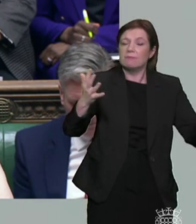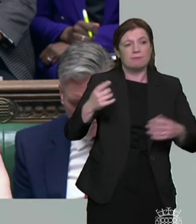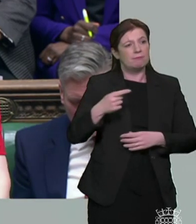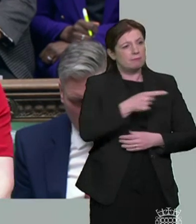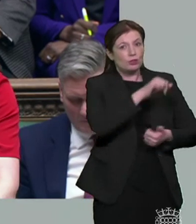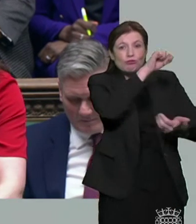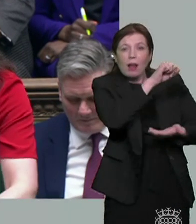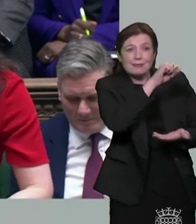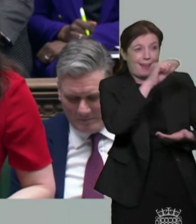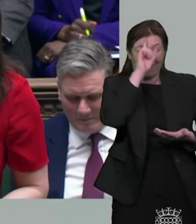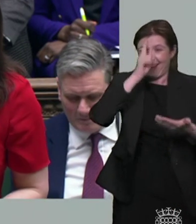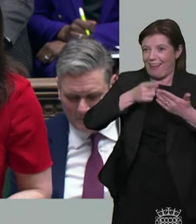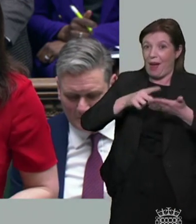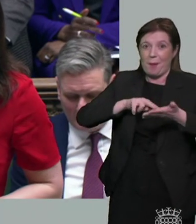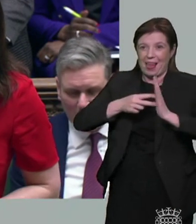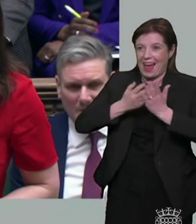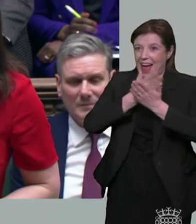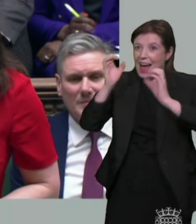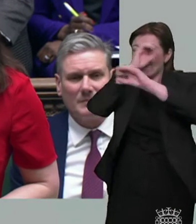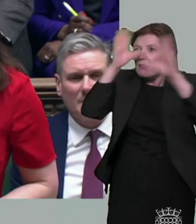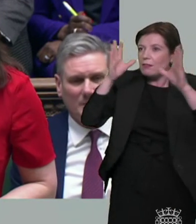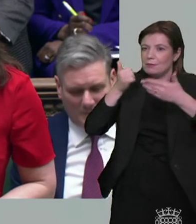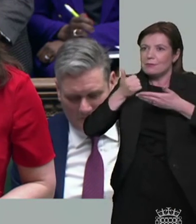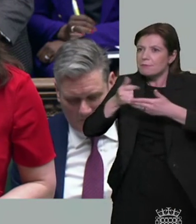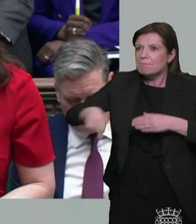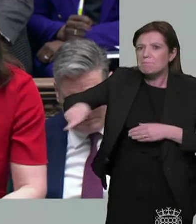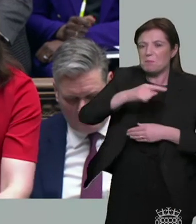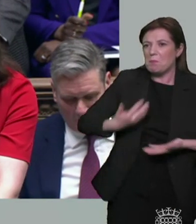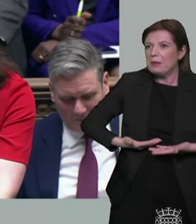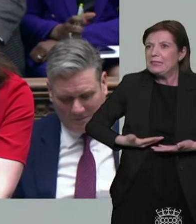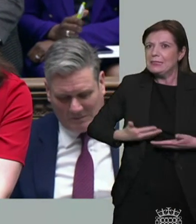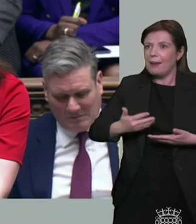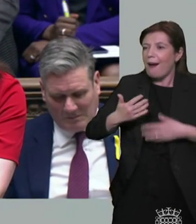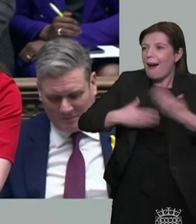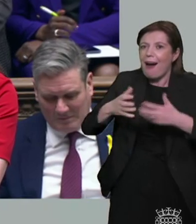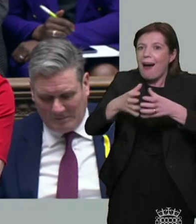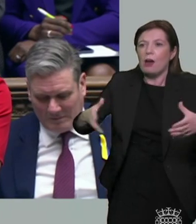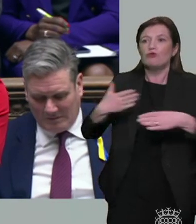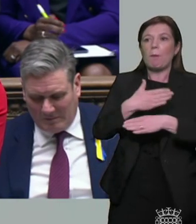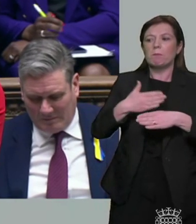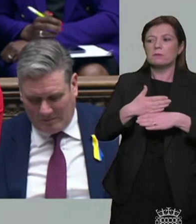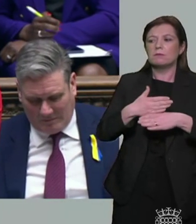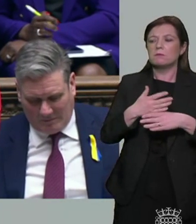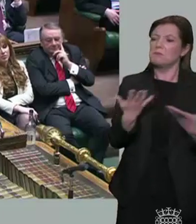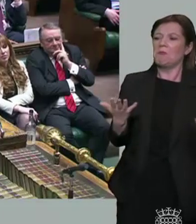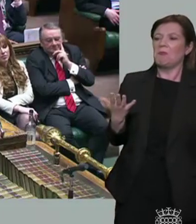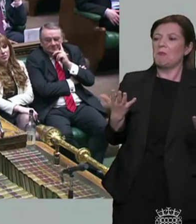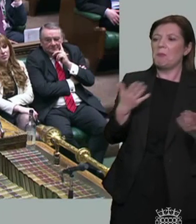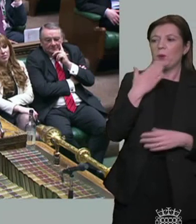Today was the day he could have set out a proper plan to support businesses and create good jobs, but he did not.